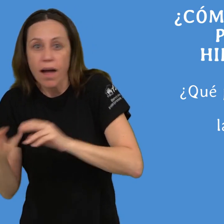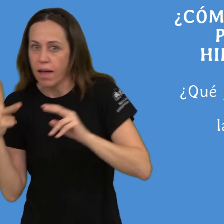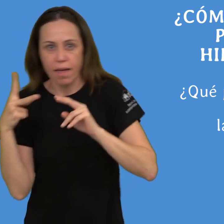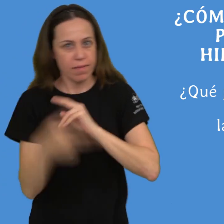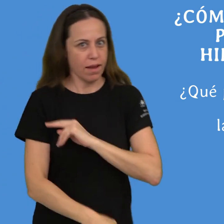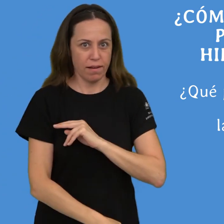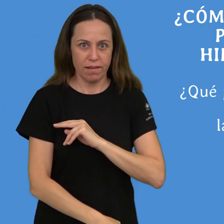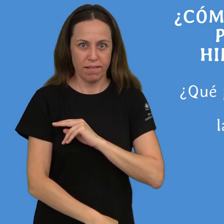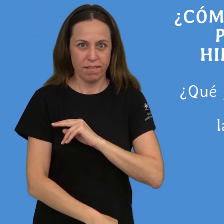evitar